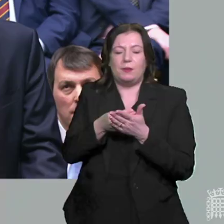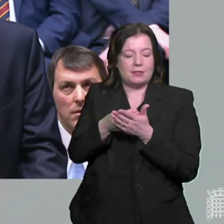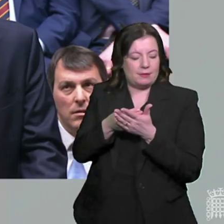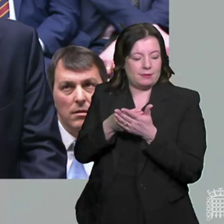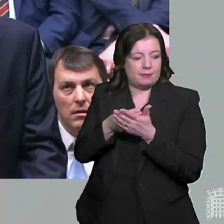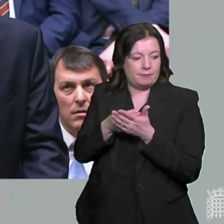We will uprate tobacco duty and we will freeze the gross gaming duty yield bands.